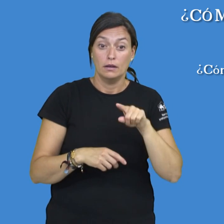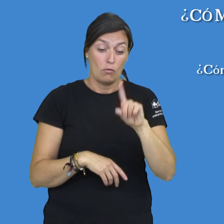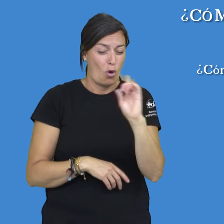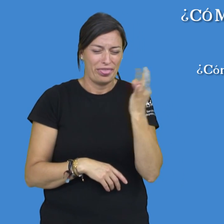no